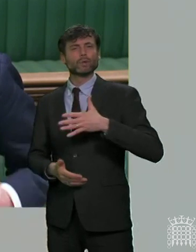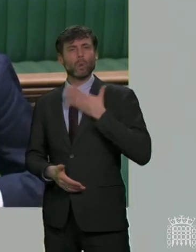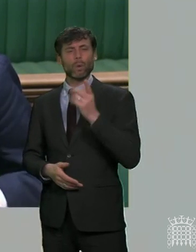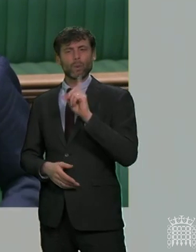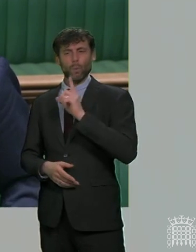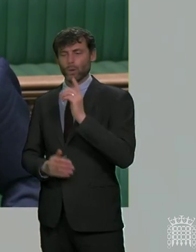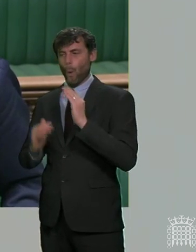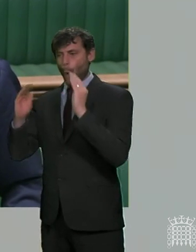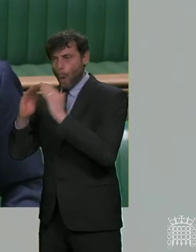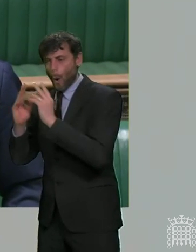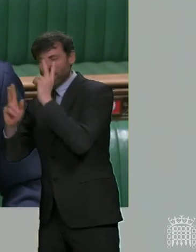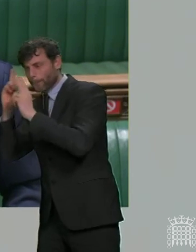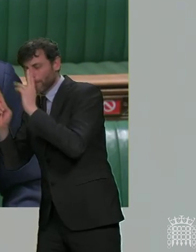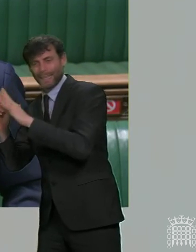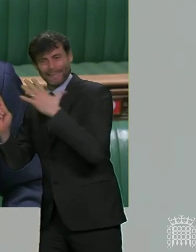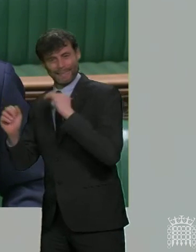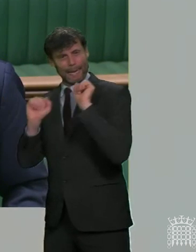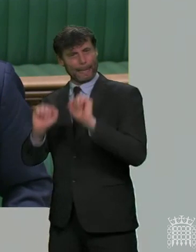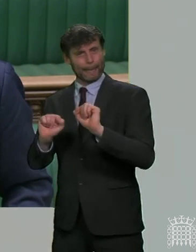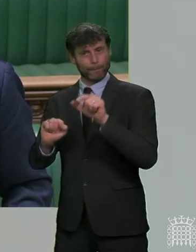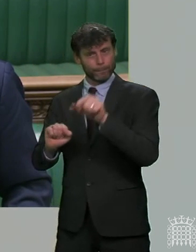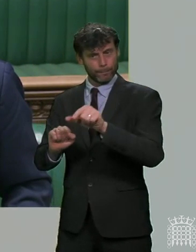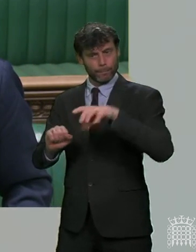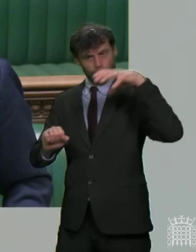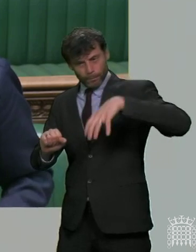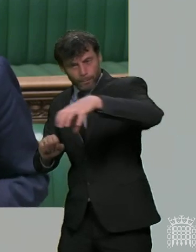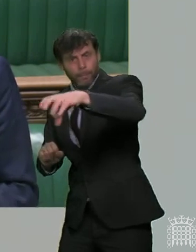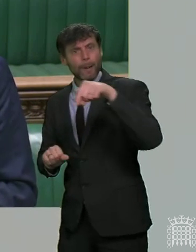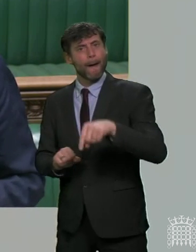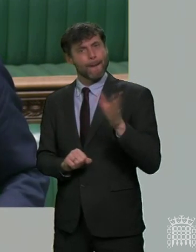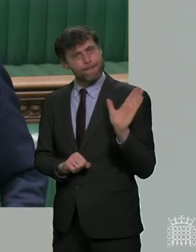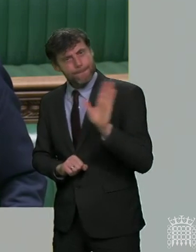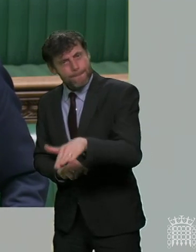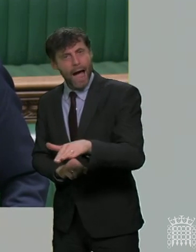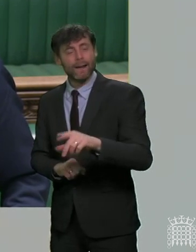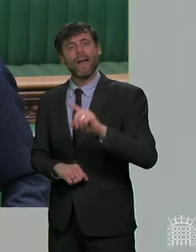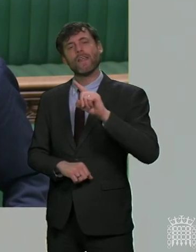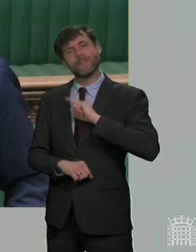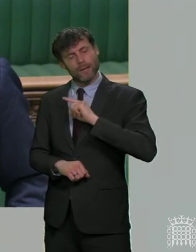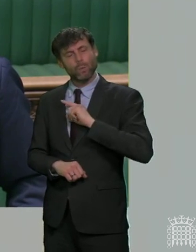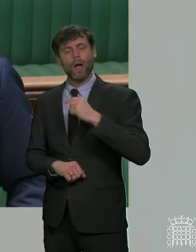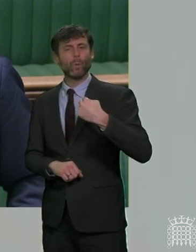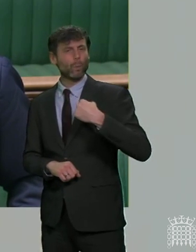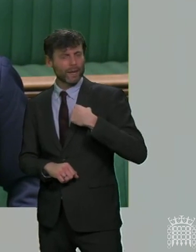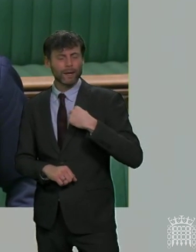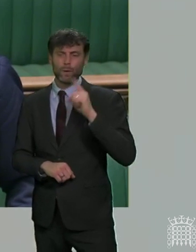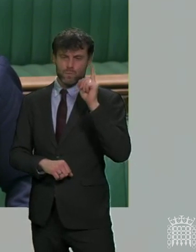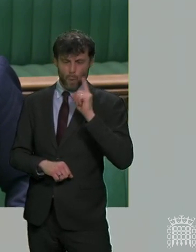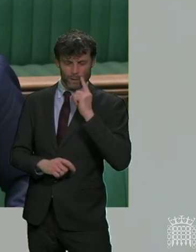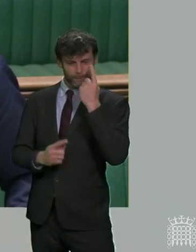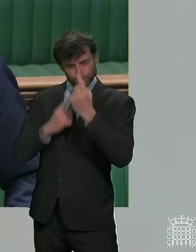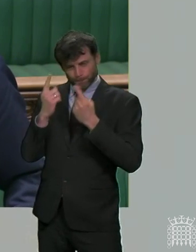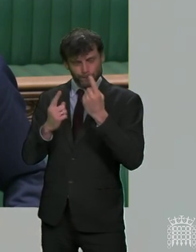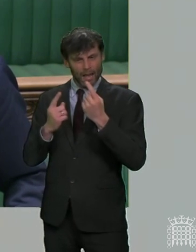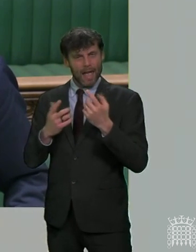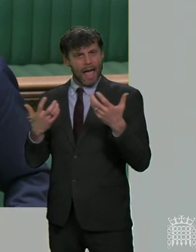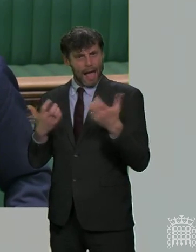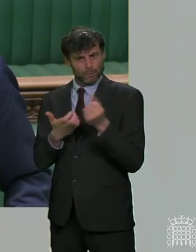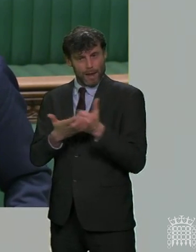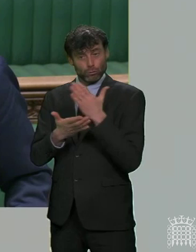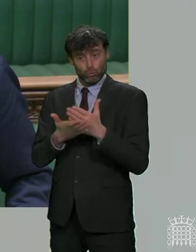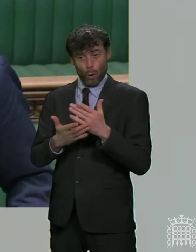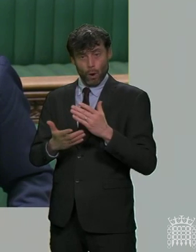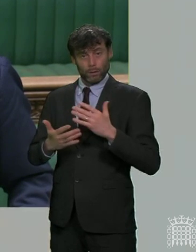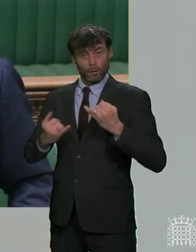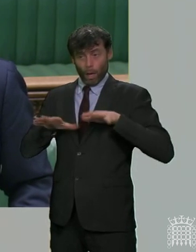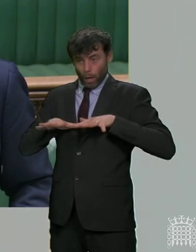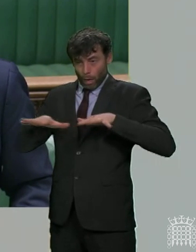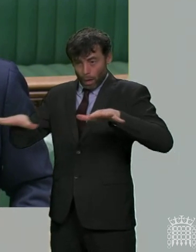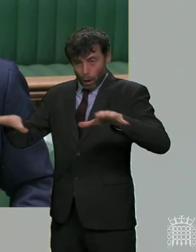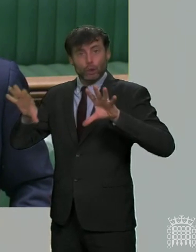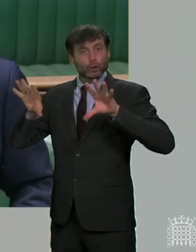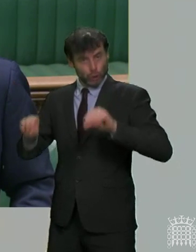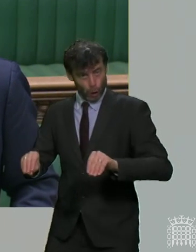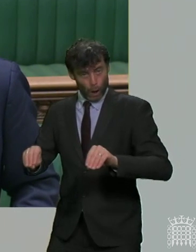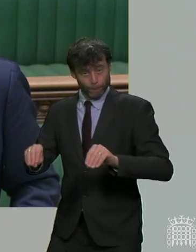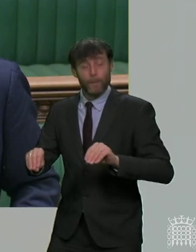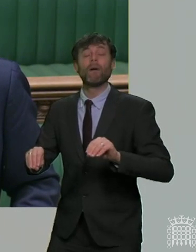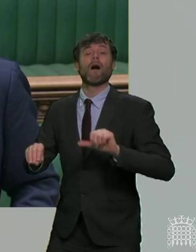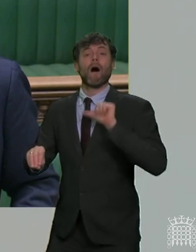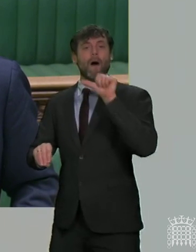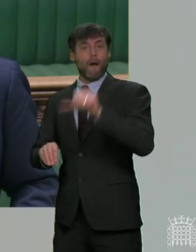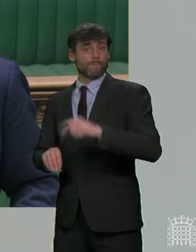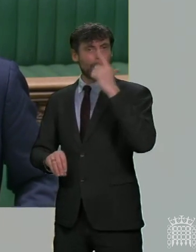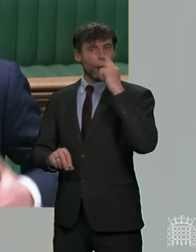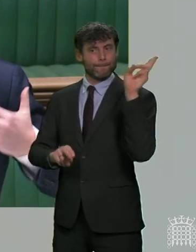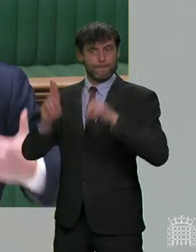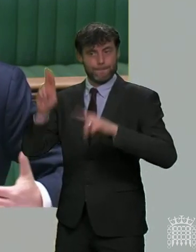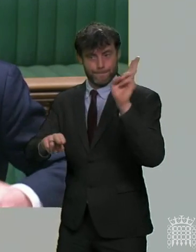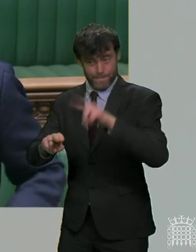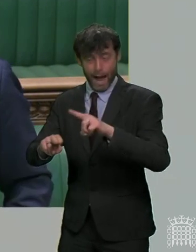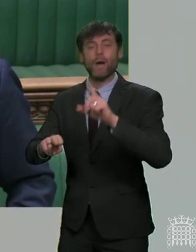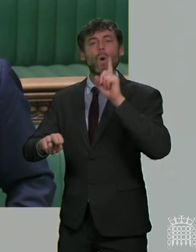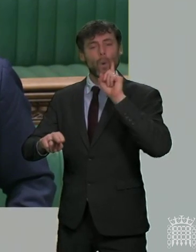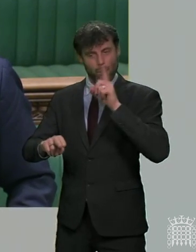It is very important that we revive high-street salons, and that is why we are continuing with the cautious, but irreversible road map out of this, which will enable a full recovery for the entire sector.